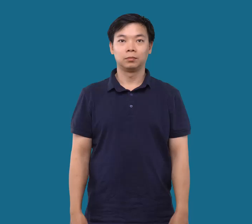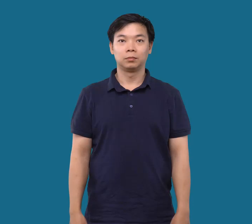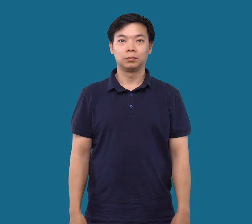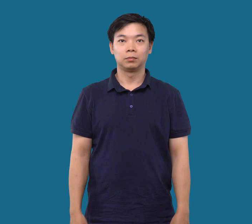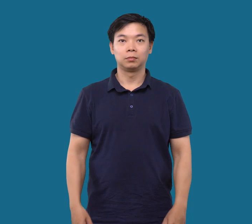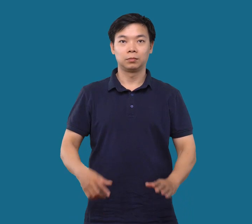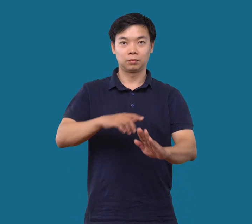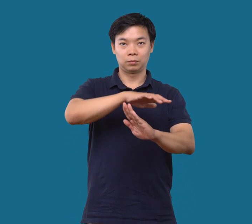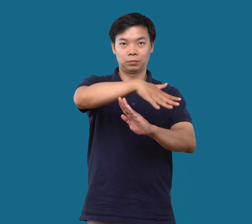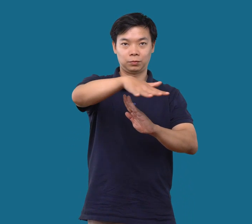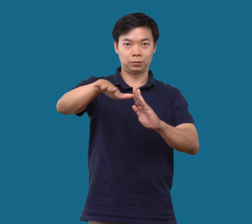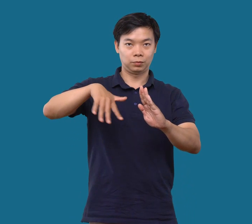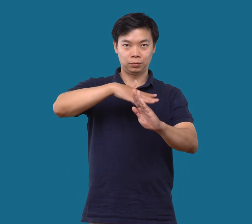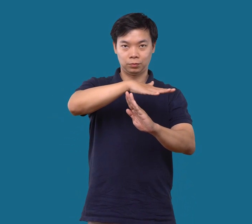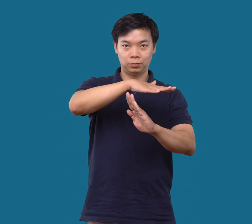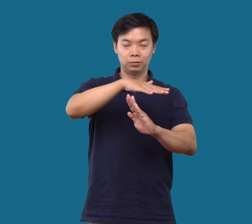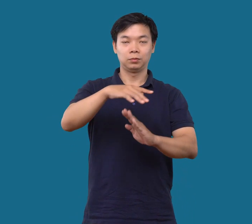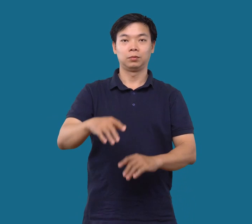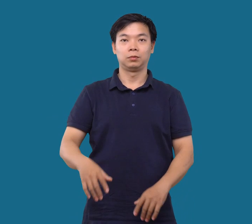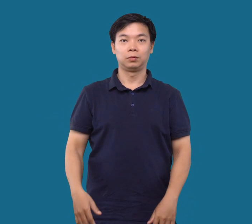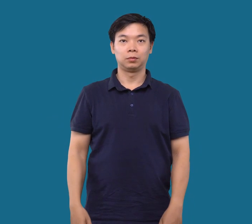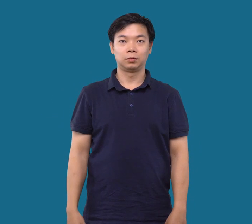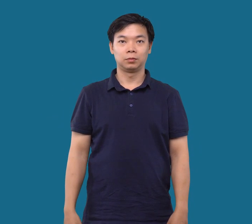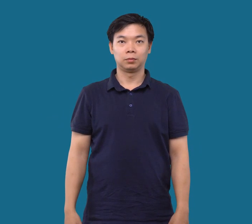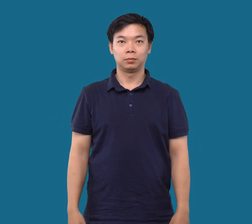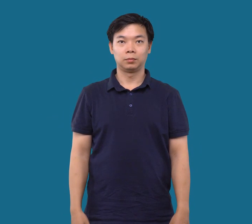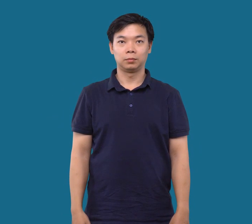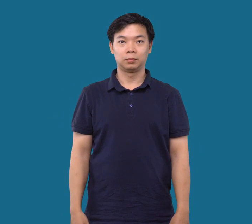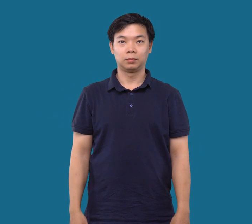môi trường